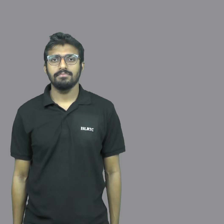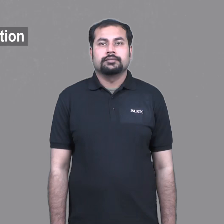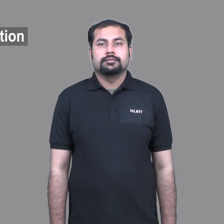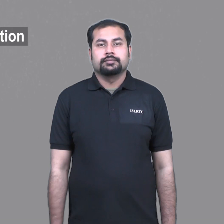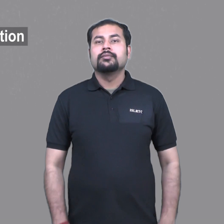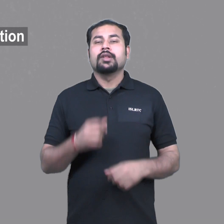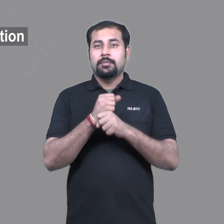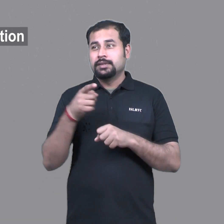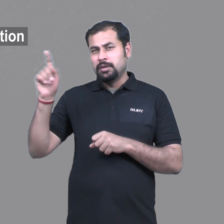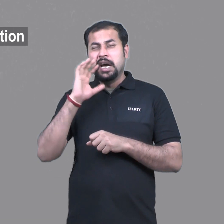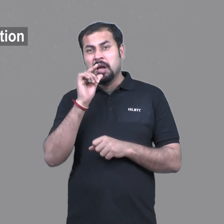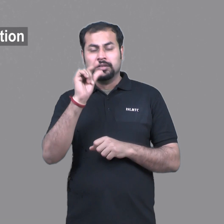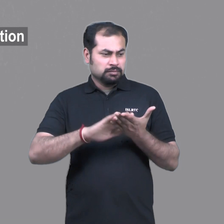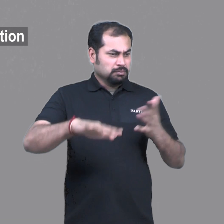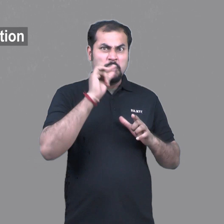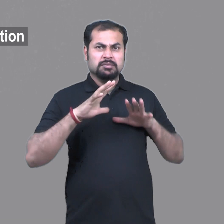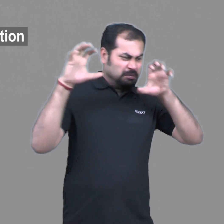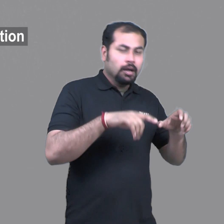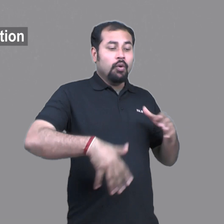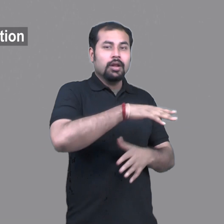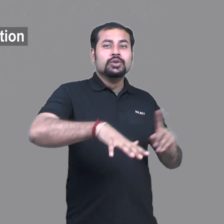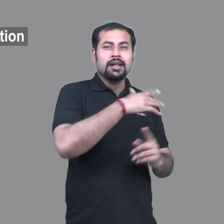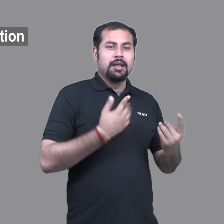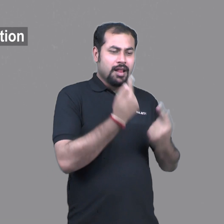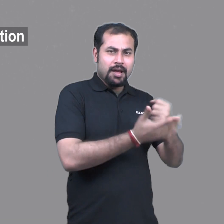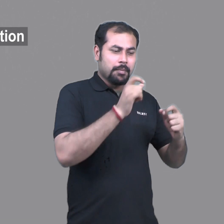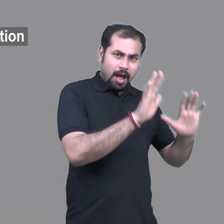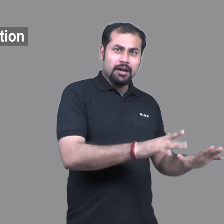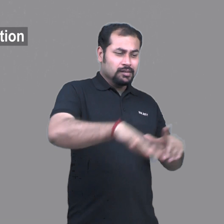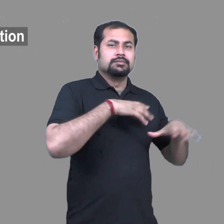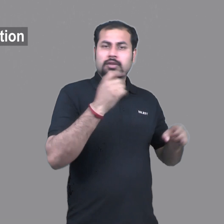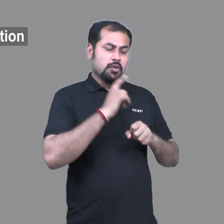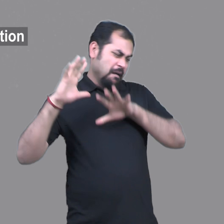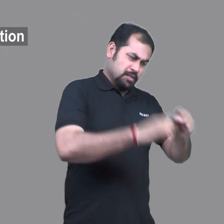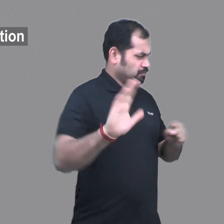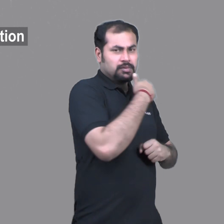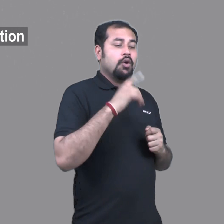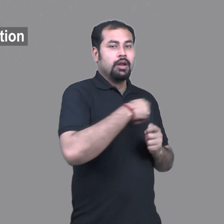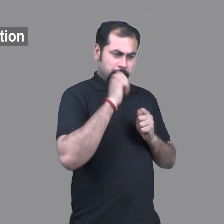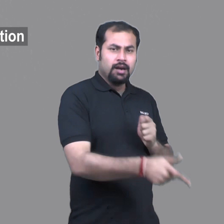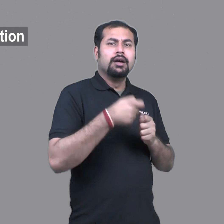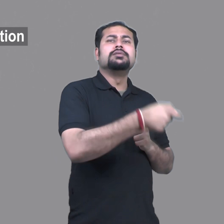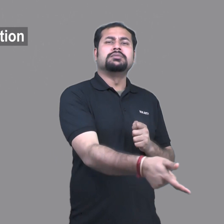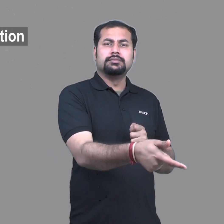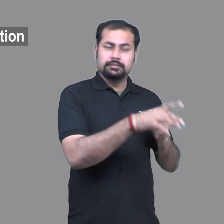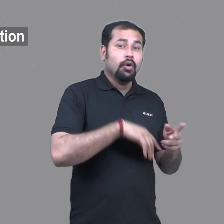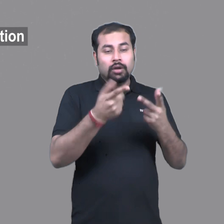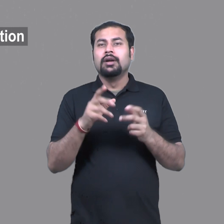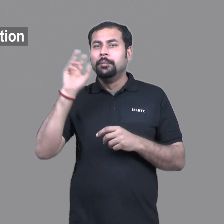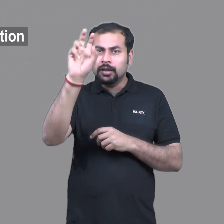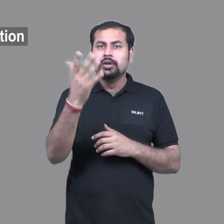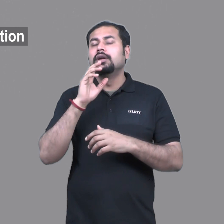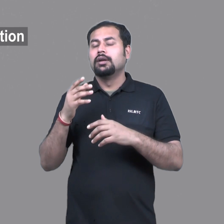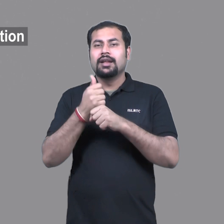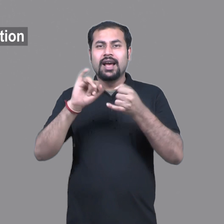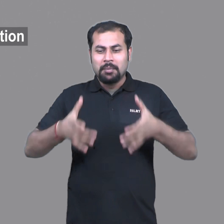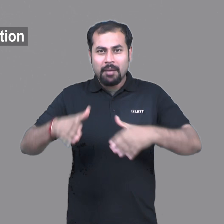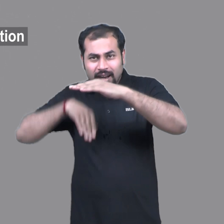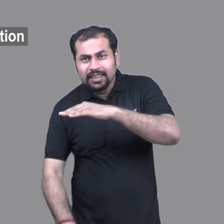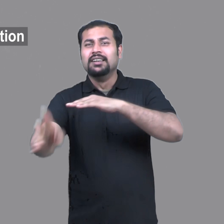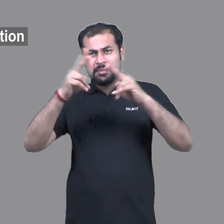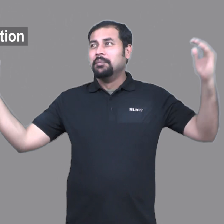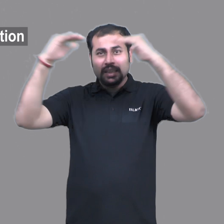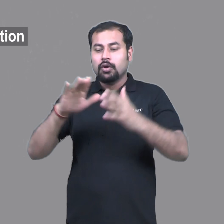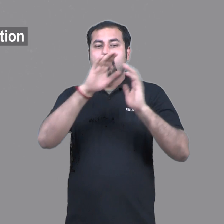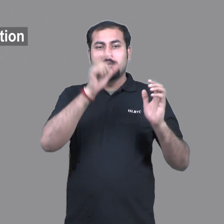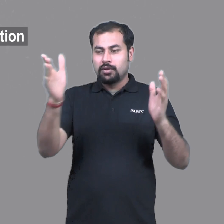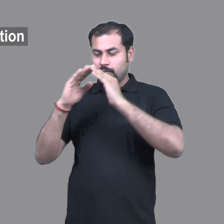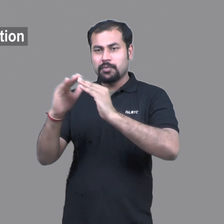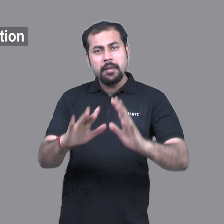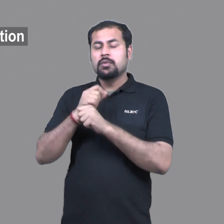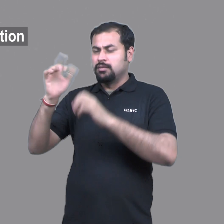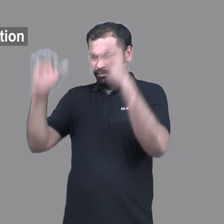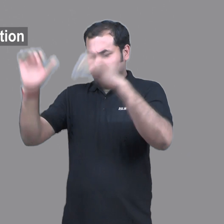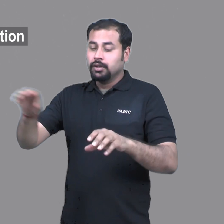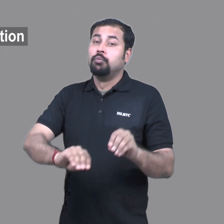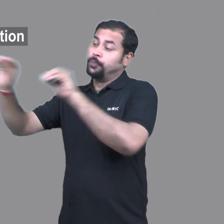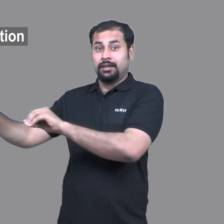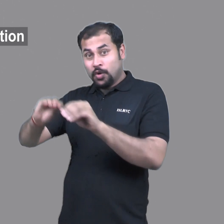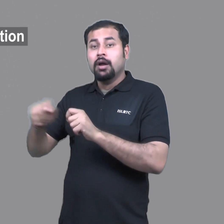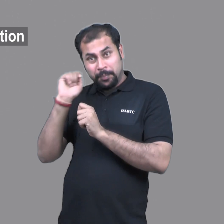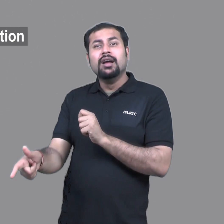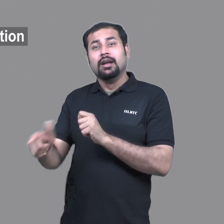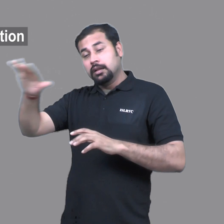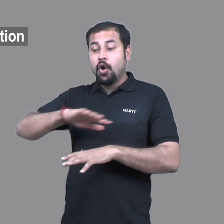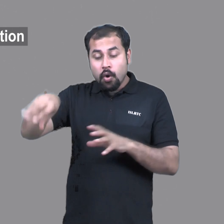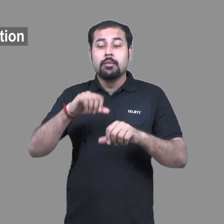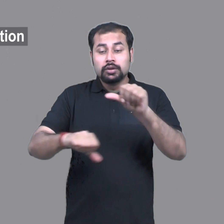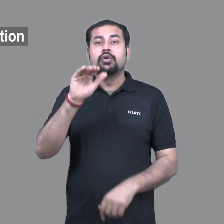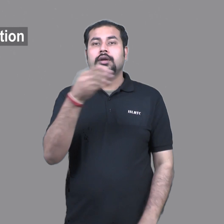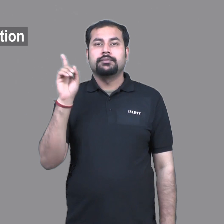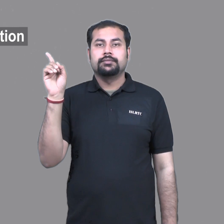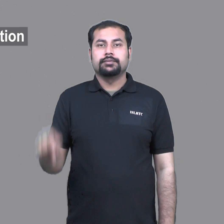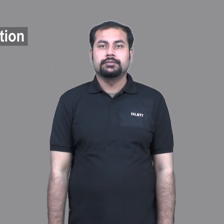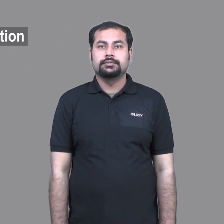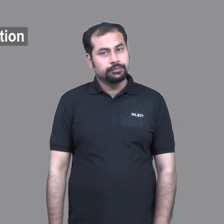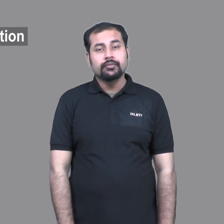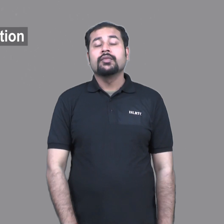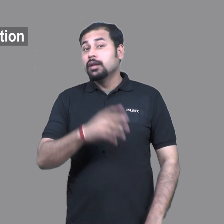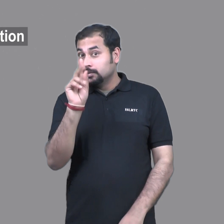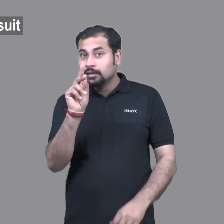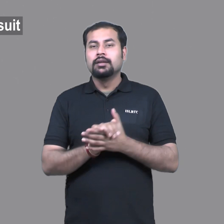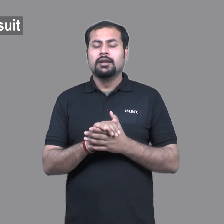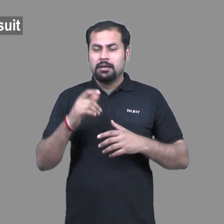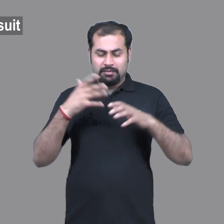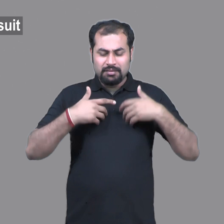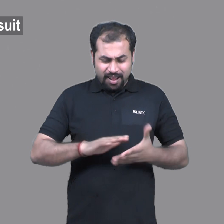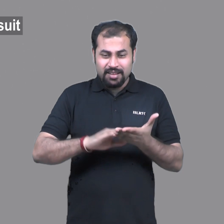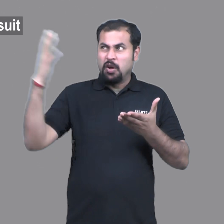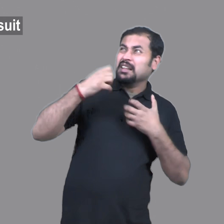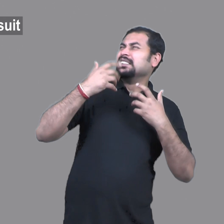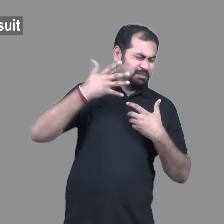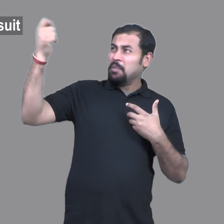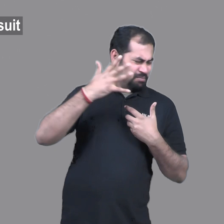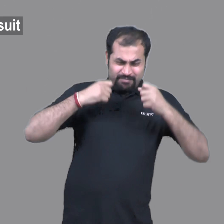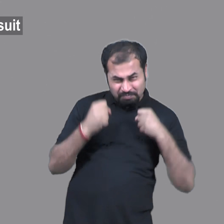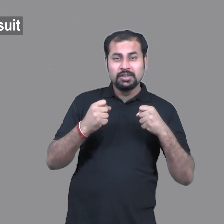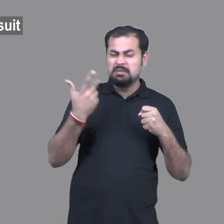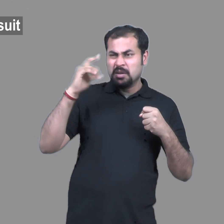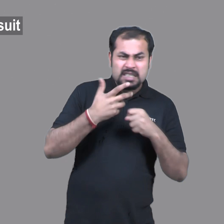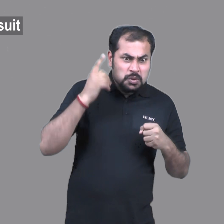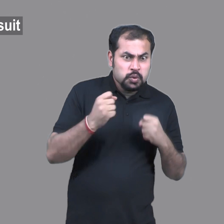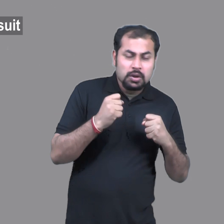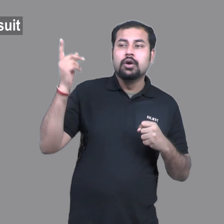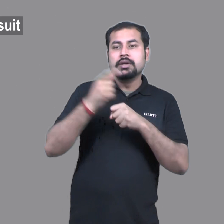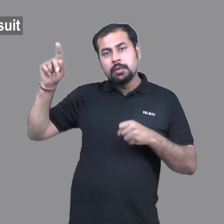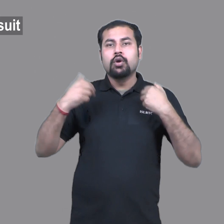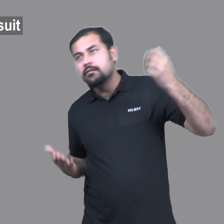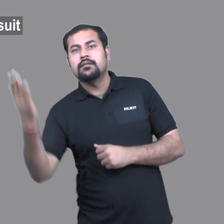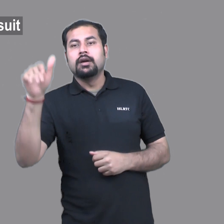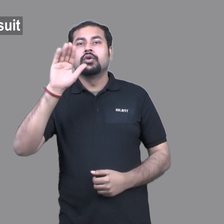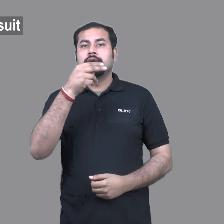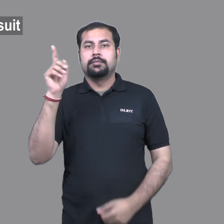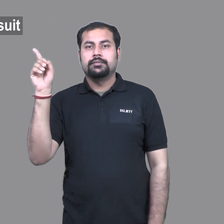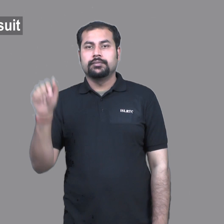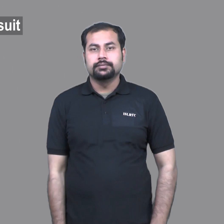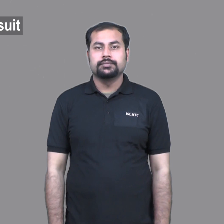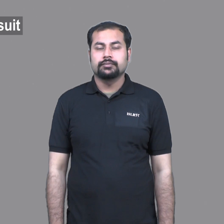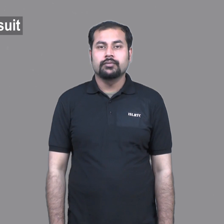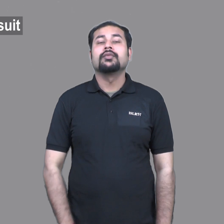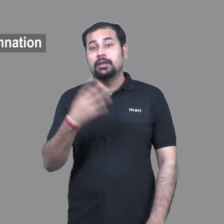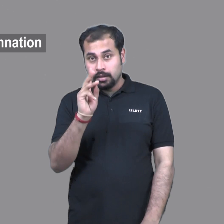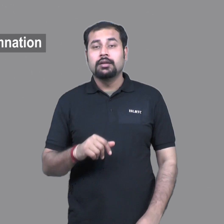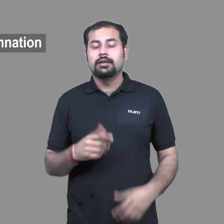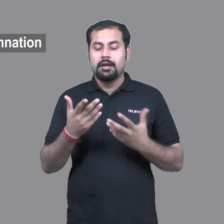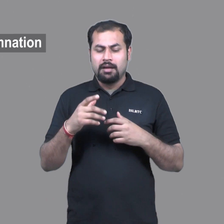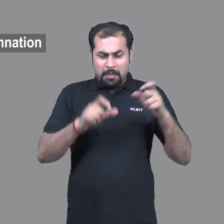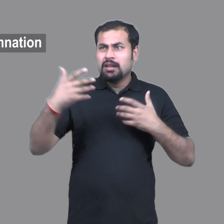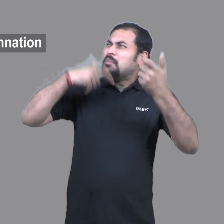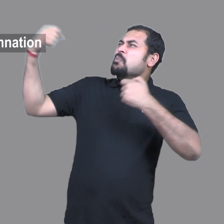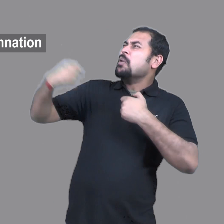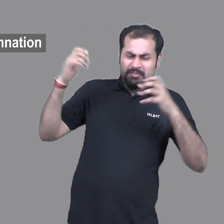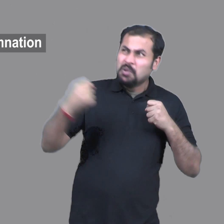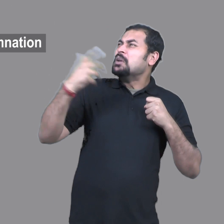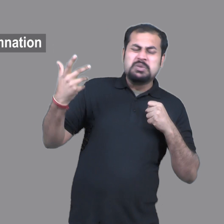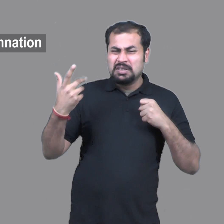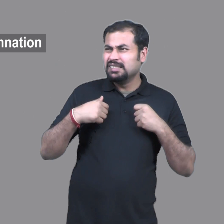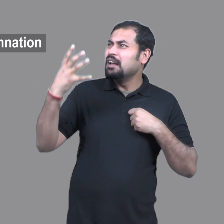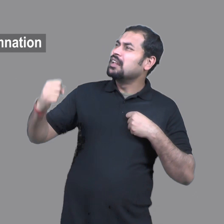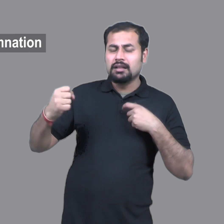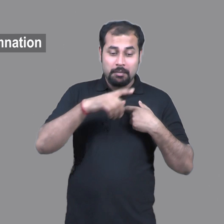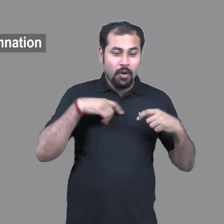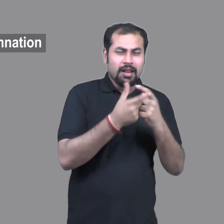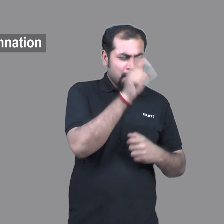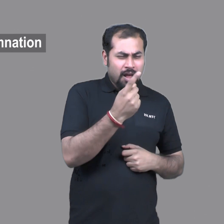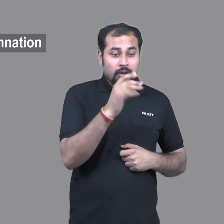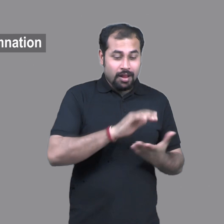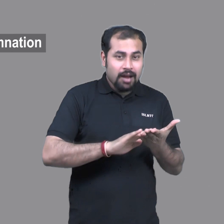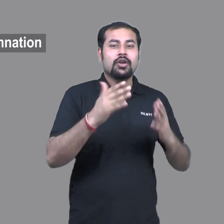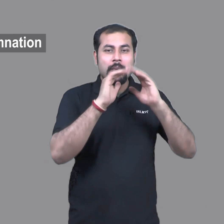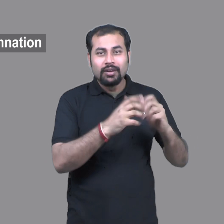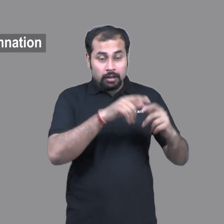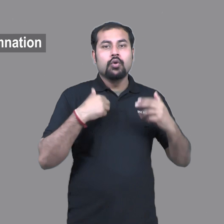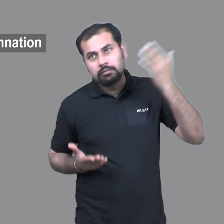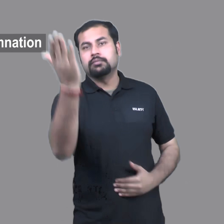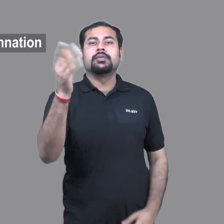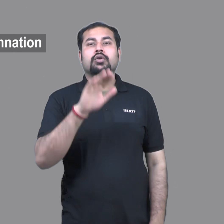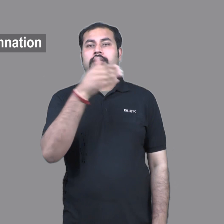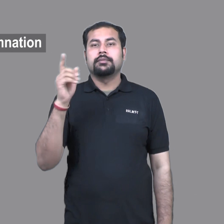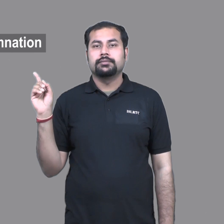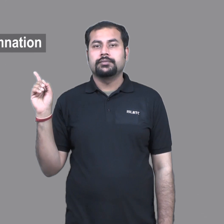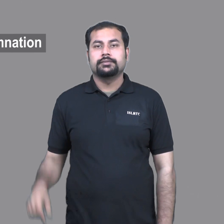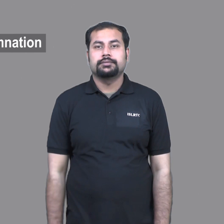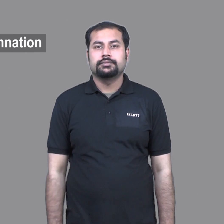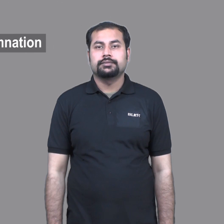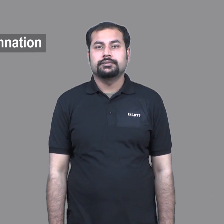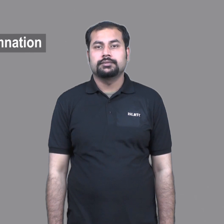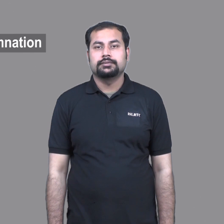Condemnation Condemnation Suit Inverse Condemnation